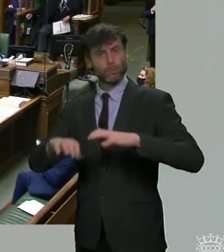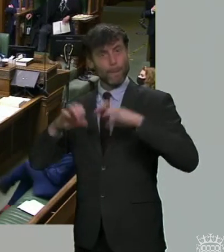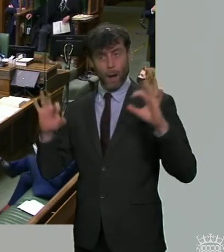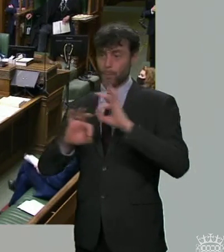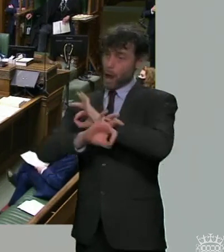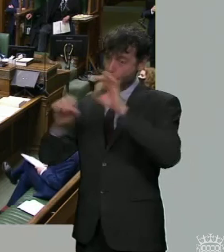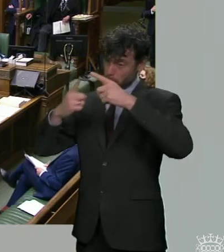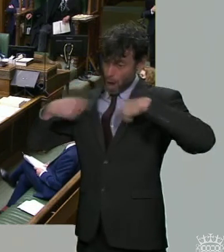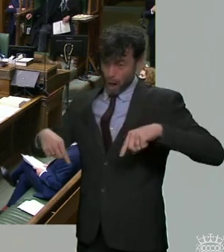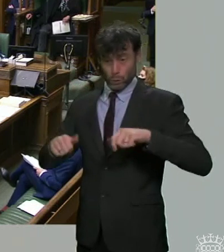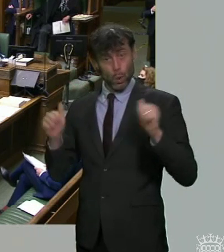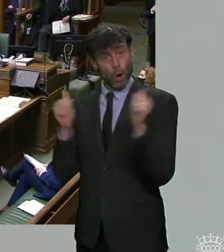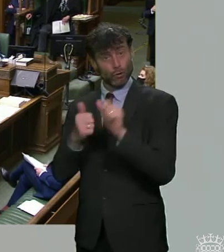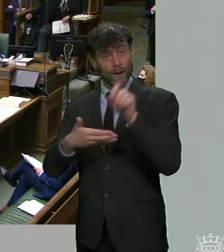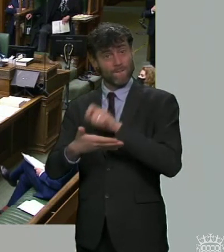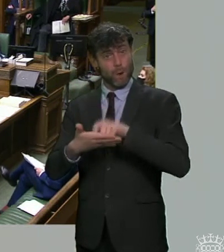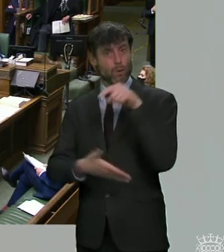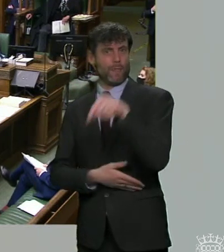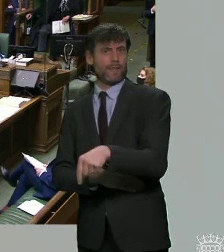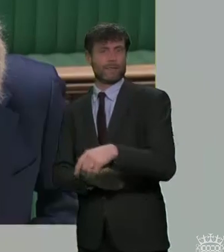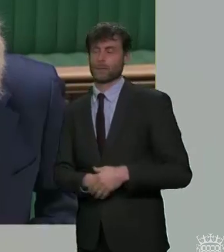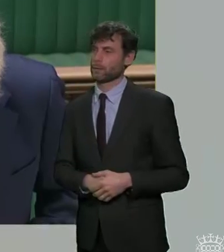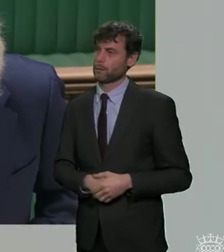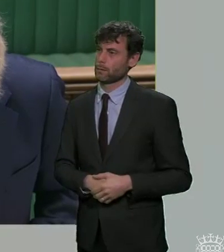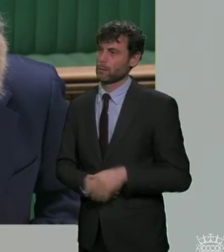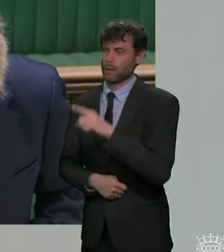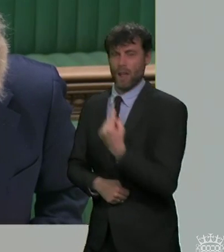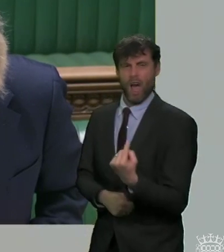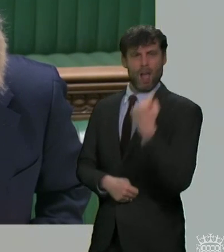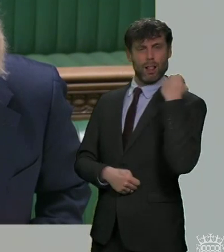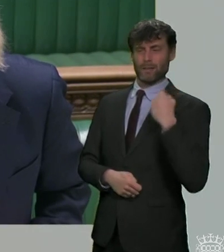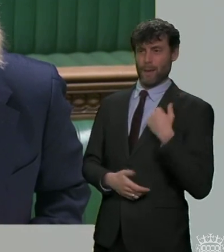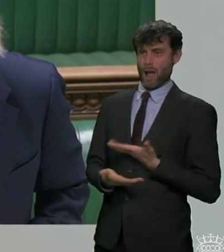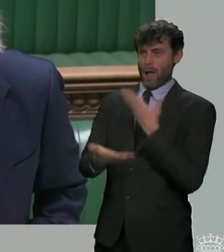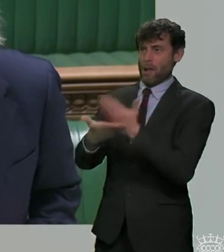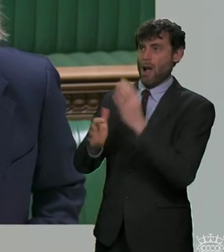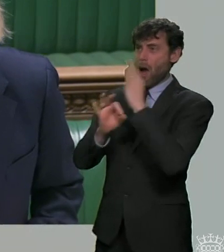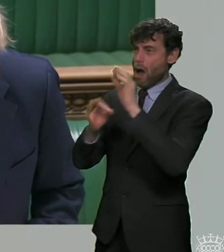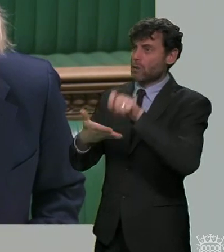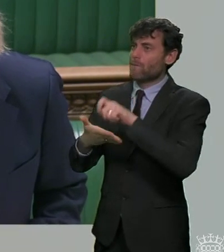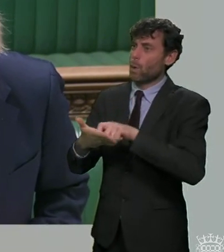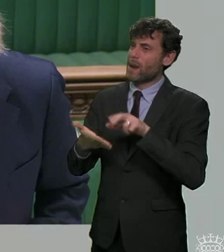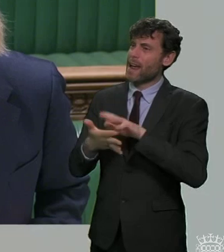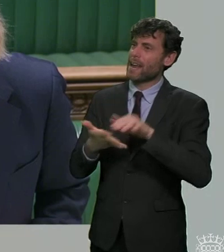The last time that we put this to a vote, the right honourable and learned Gentleman voted against it, as I said before.